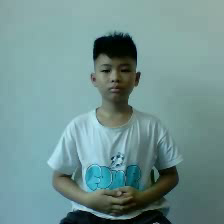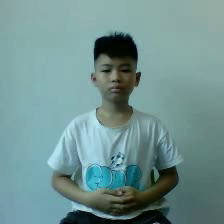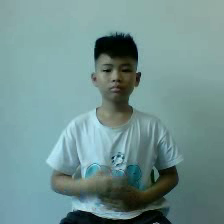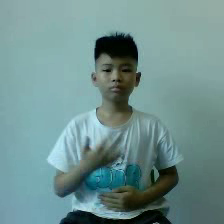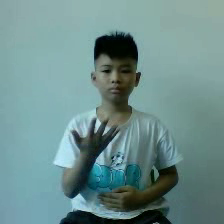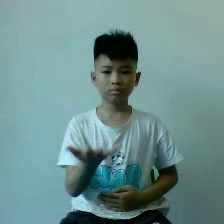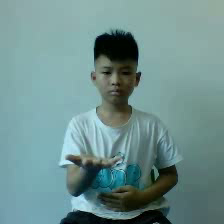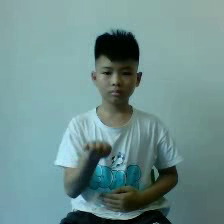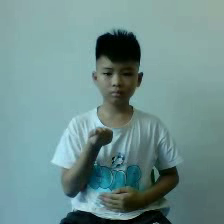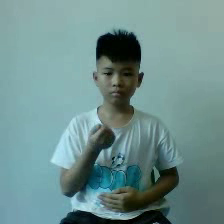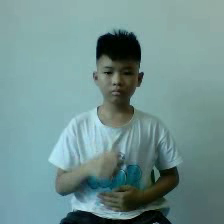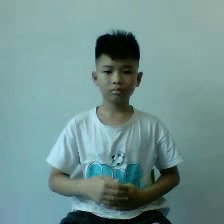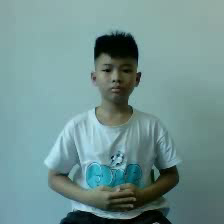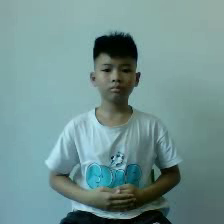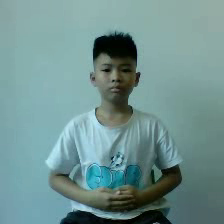Sử dụng